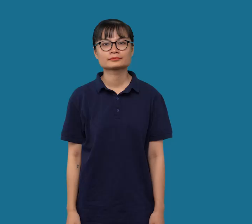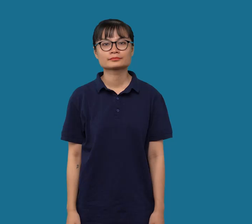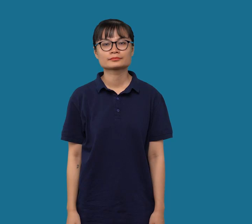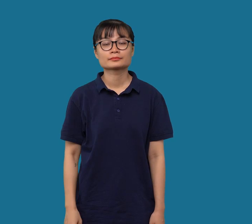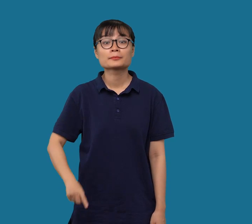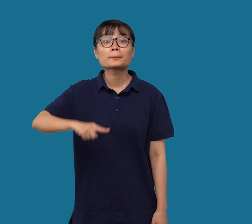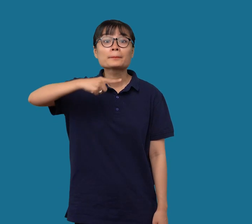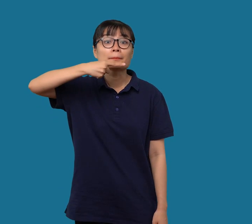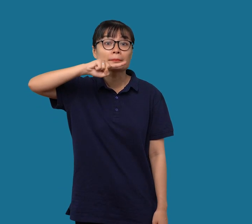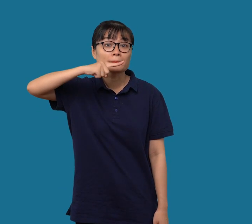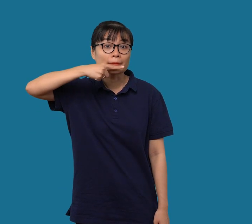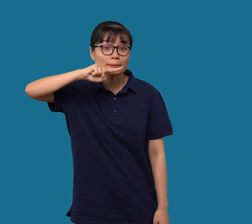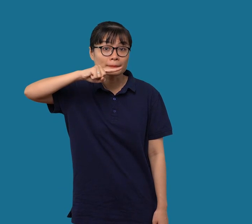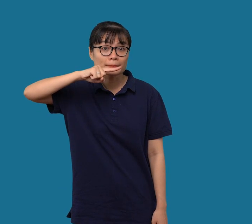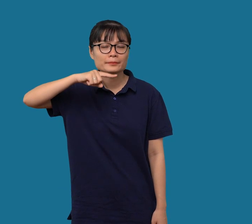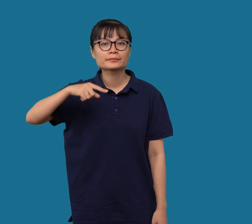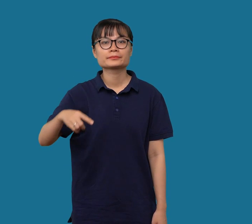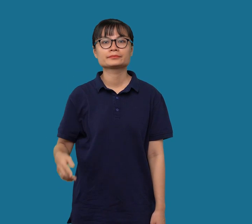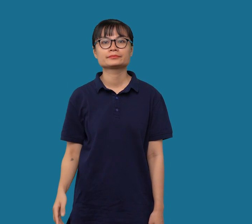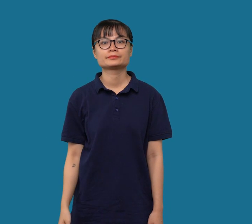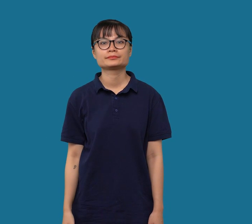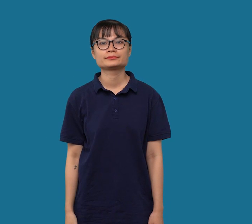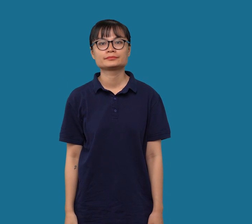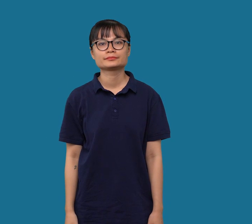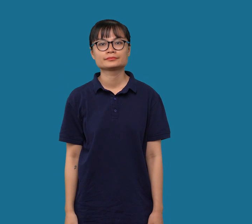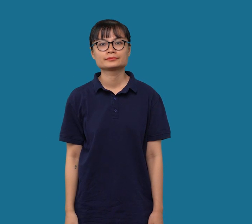bắp ngô